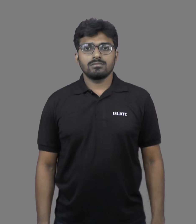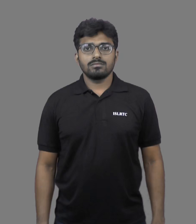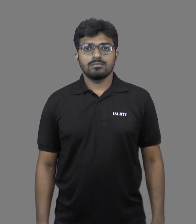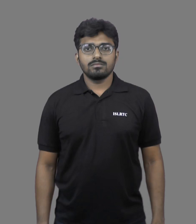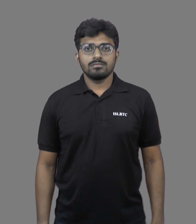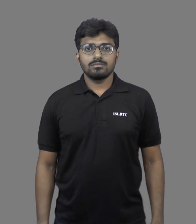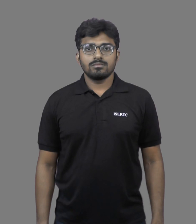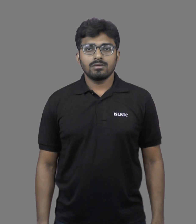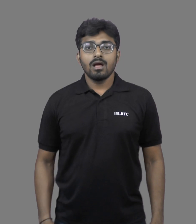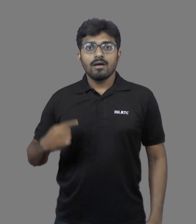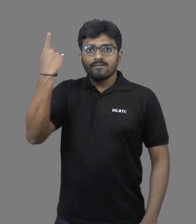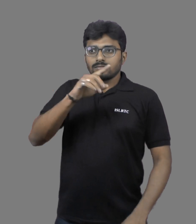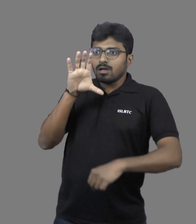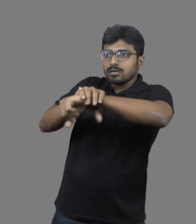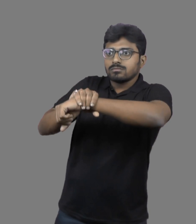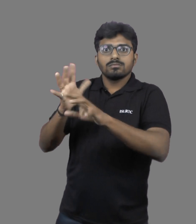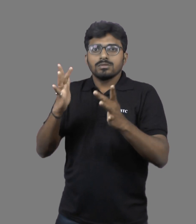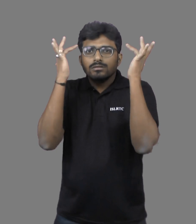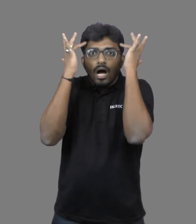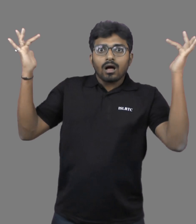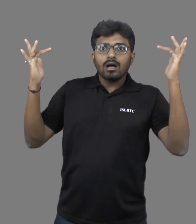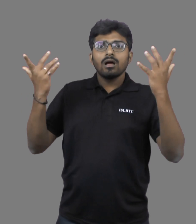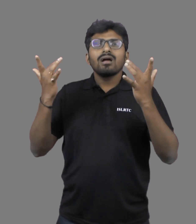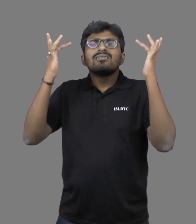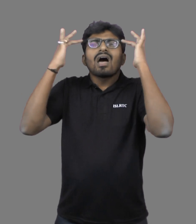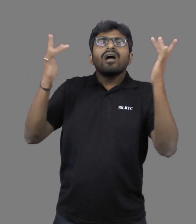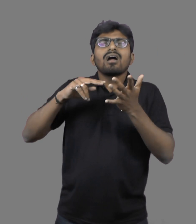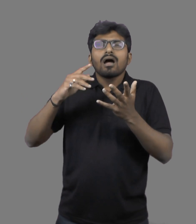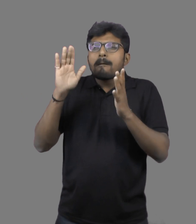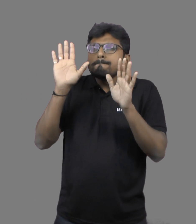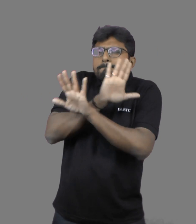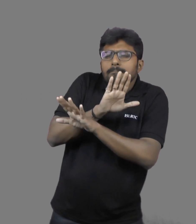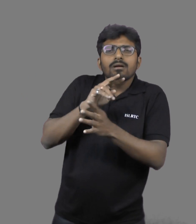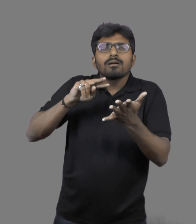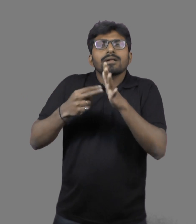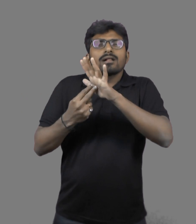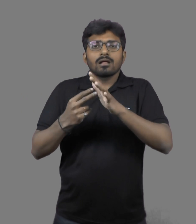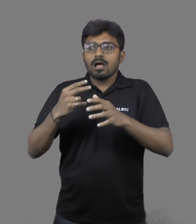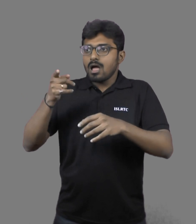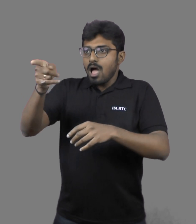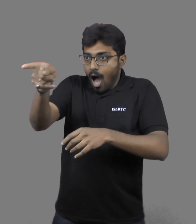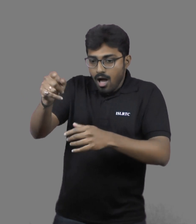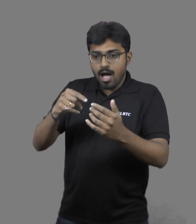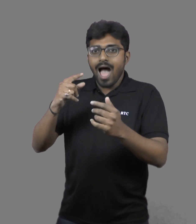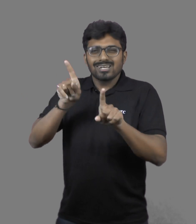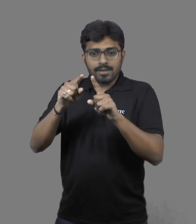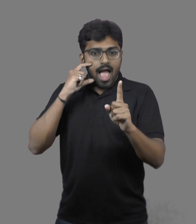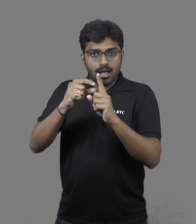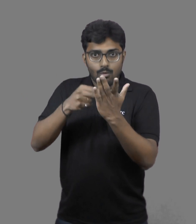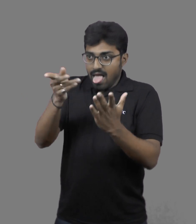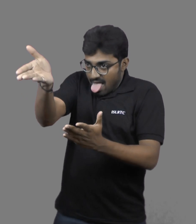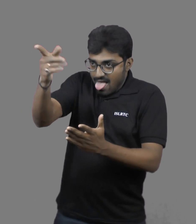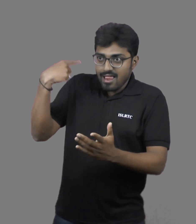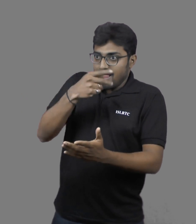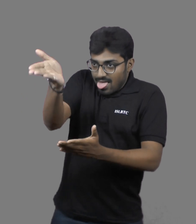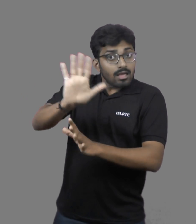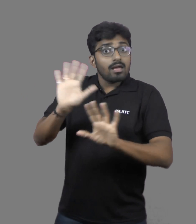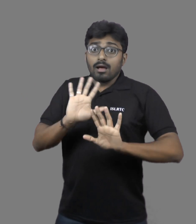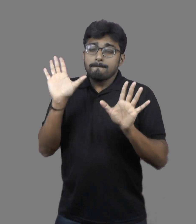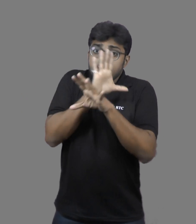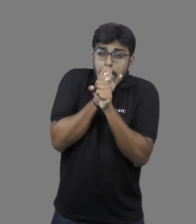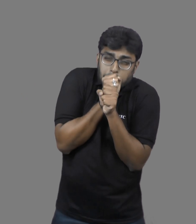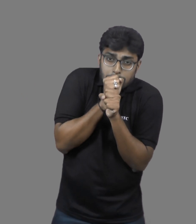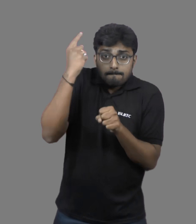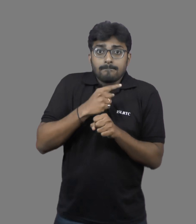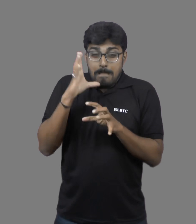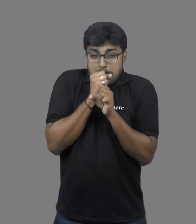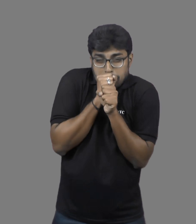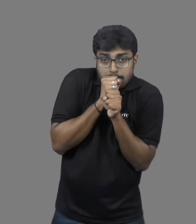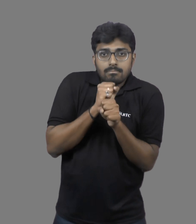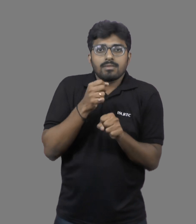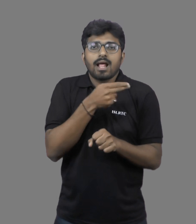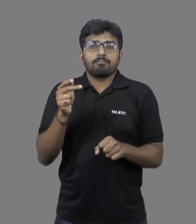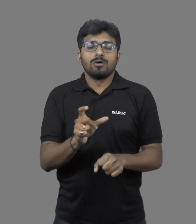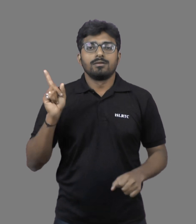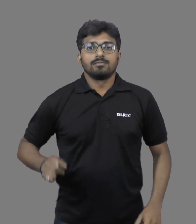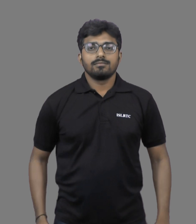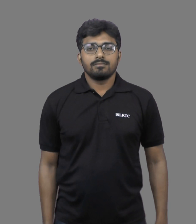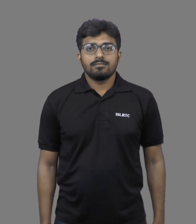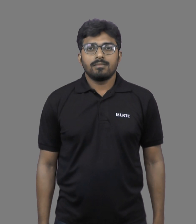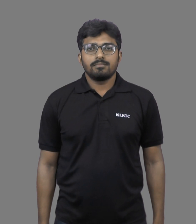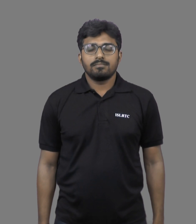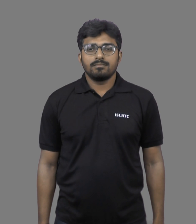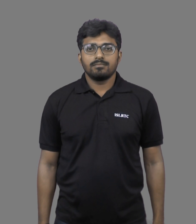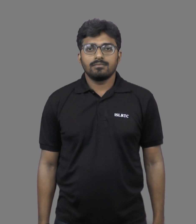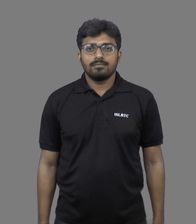Concealment Of Identity